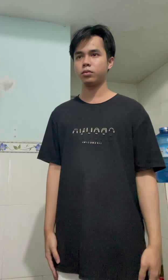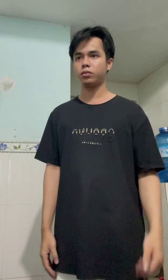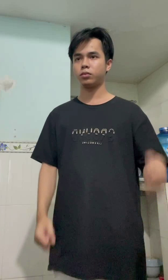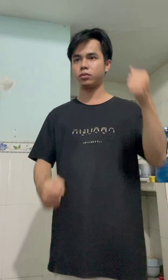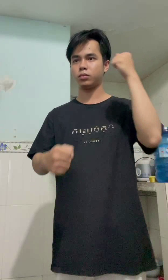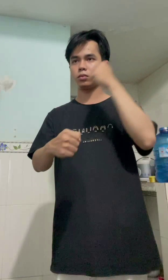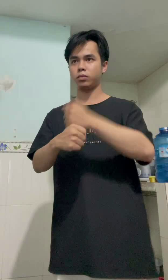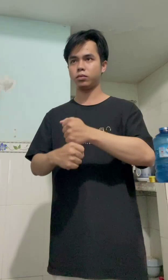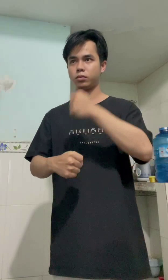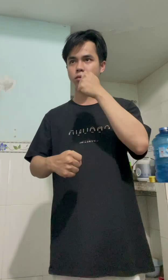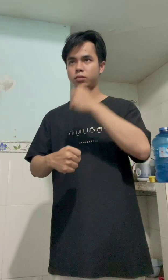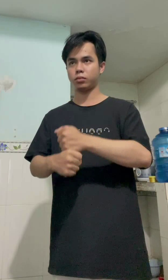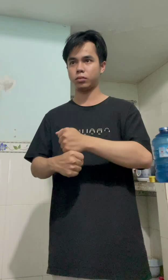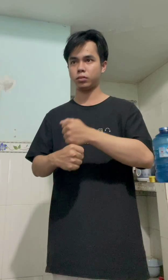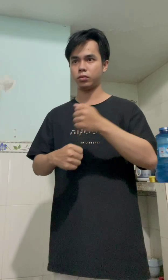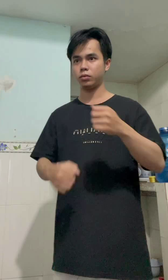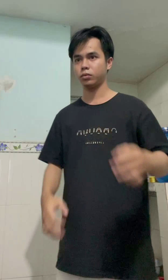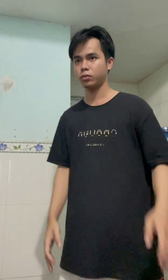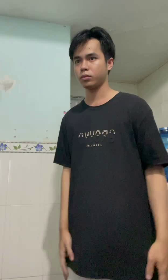cong viec